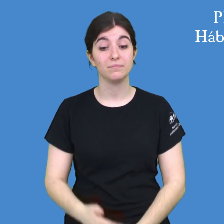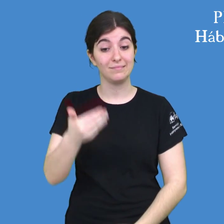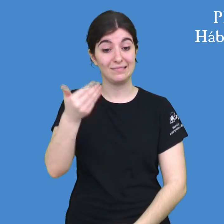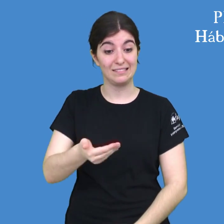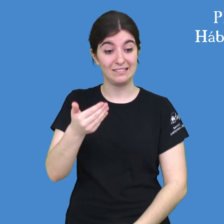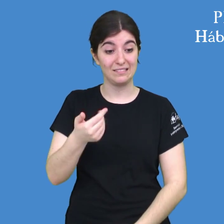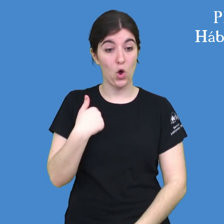importar